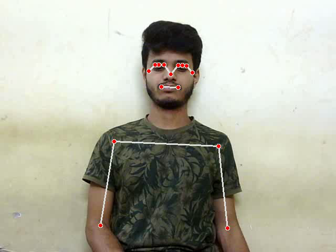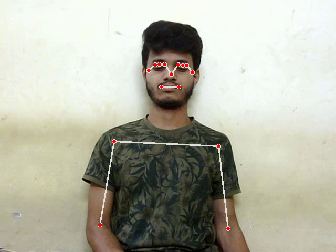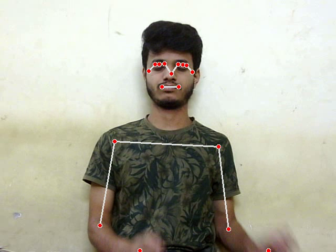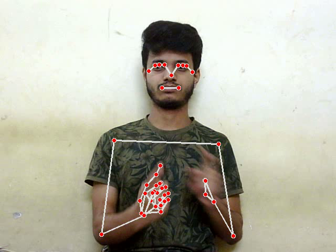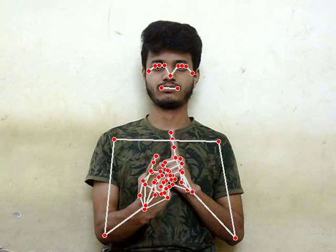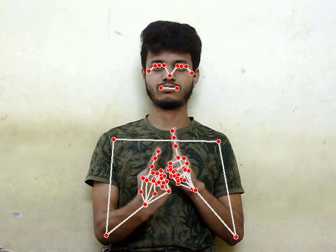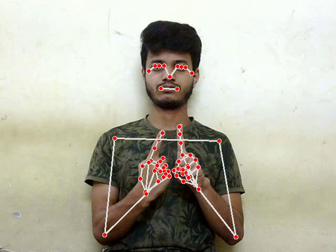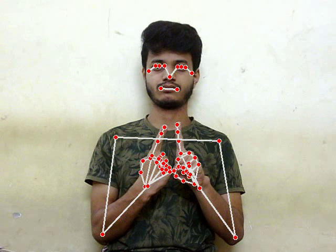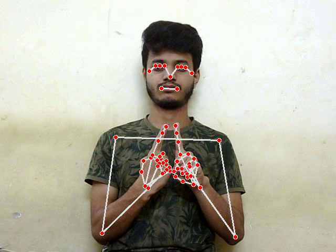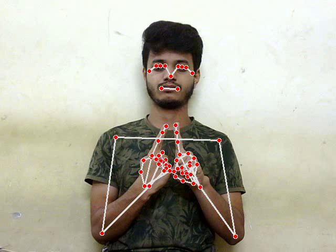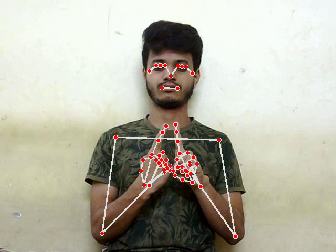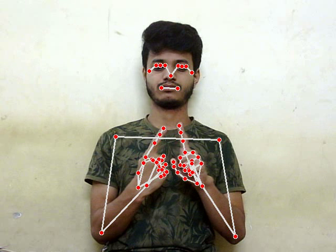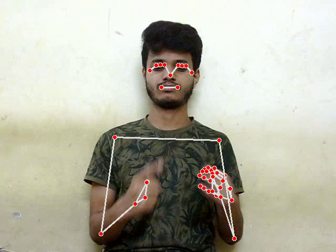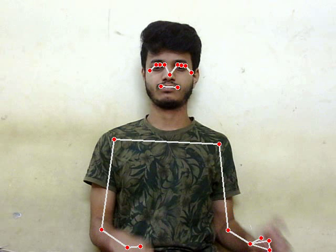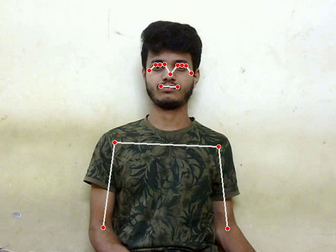meet